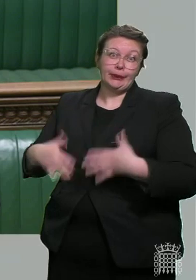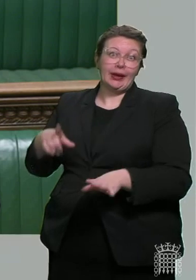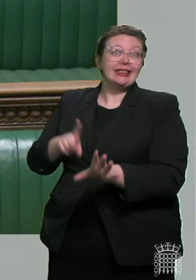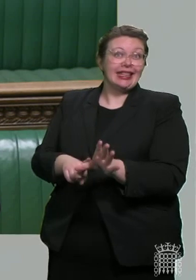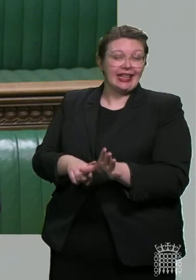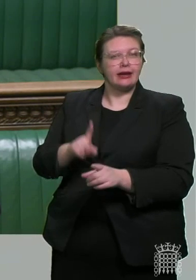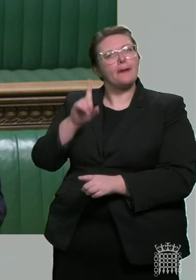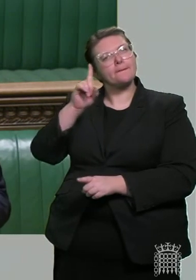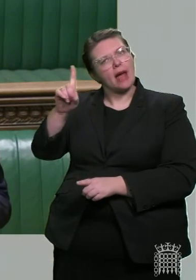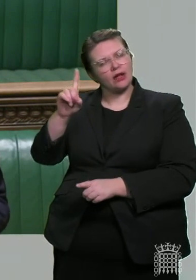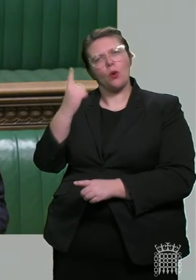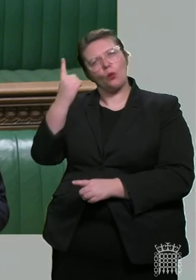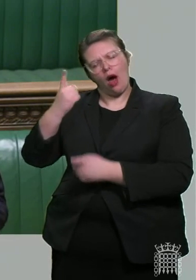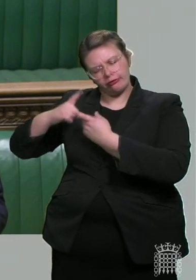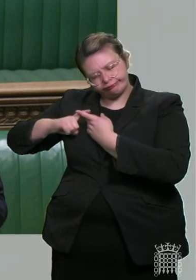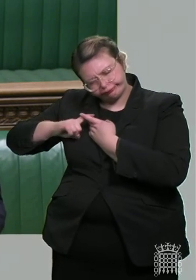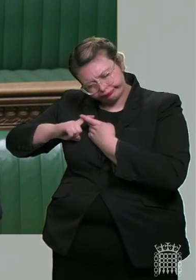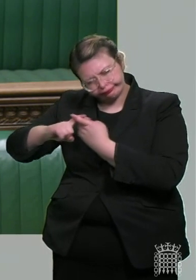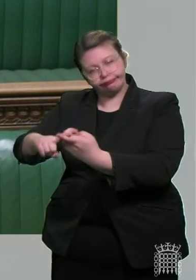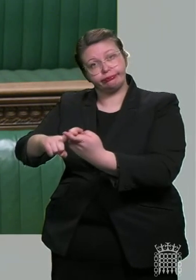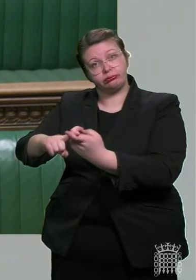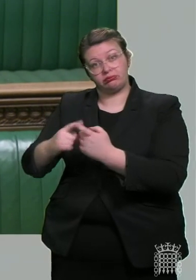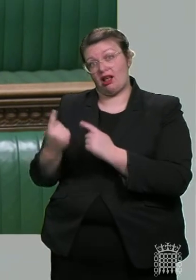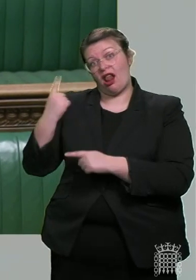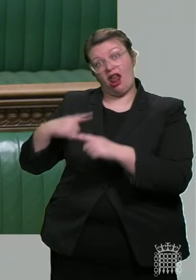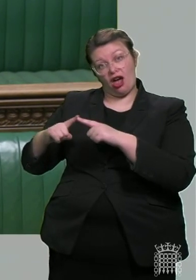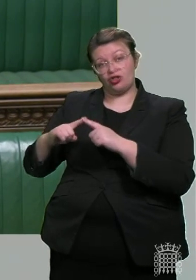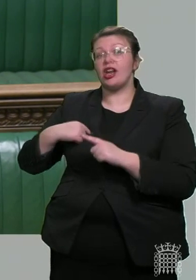I said that I would do whatever it takes.